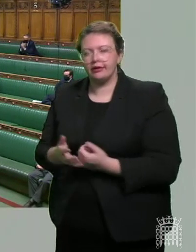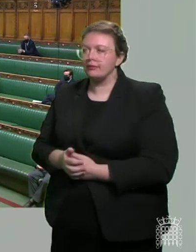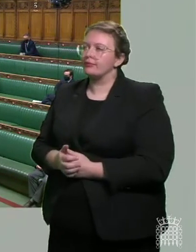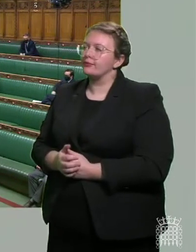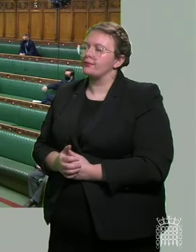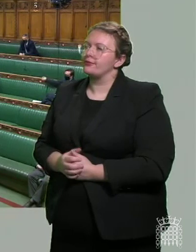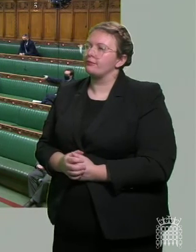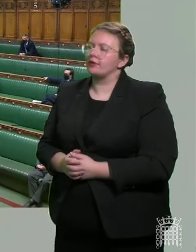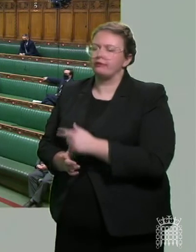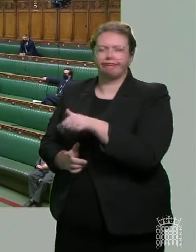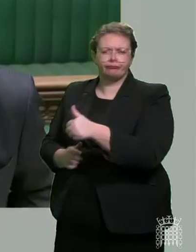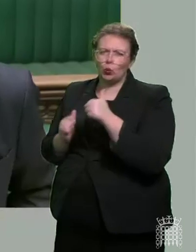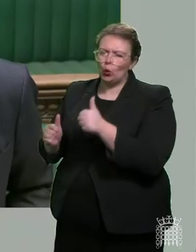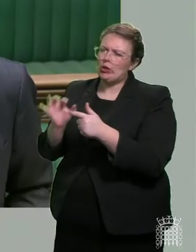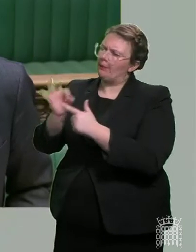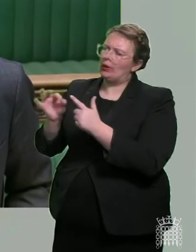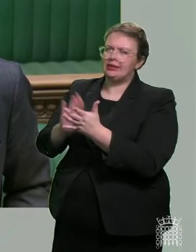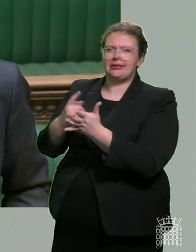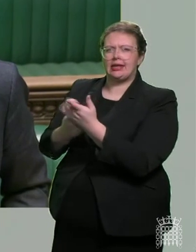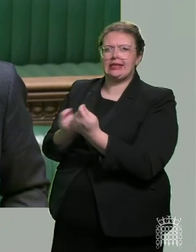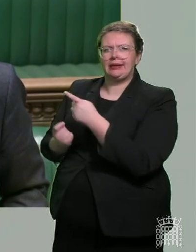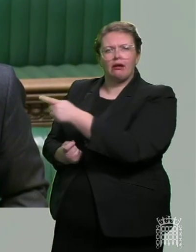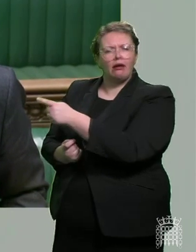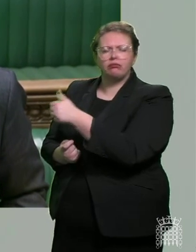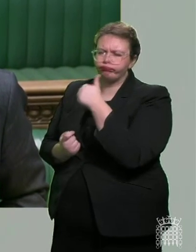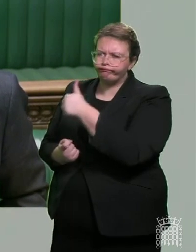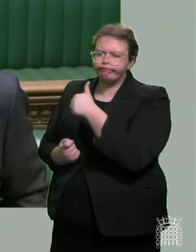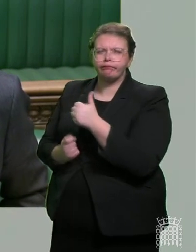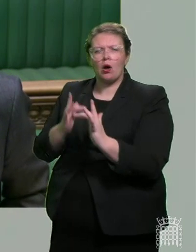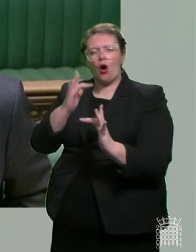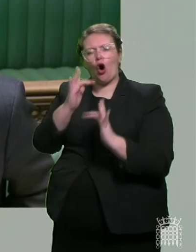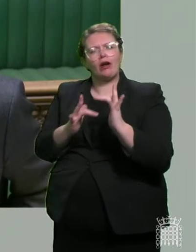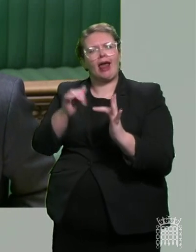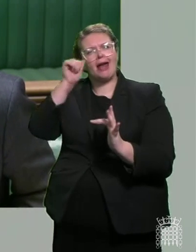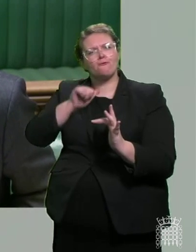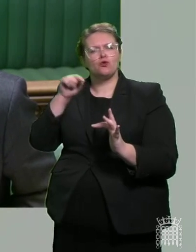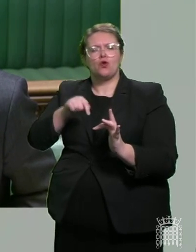The right honourable Gentleman makes an excellent point about online fraud, which is becoming an increasing concern of the Government.